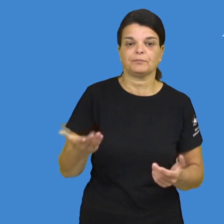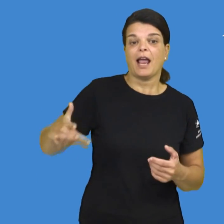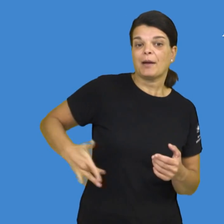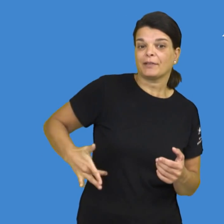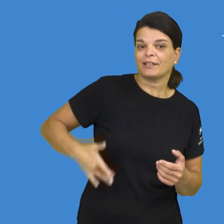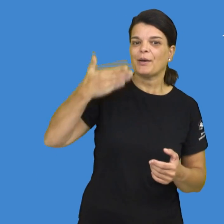hígado